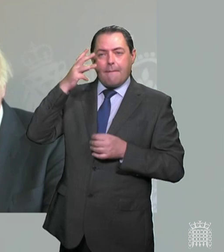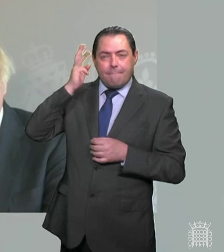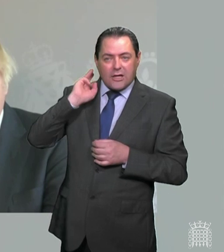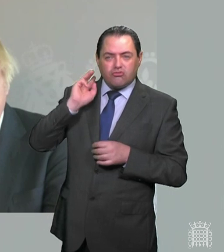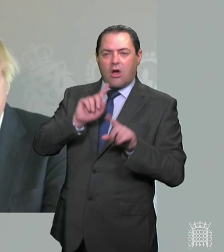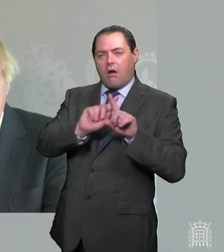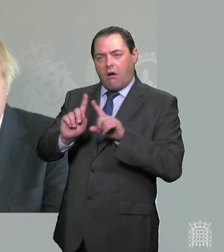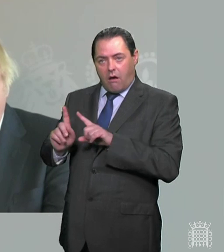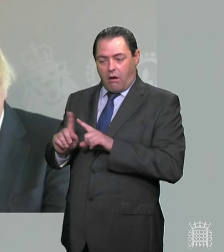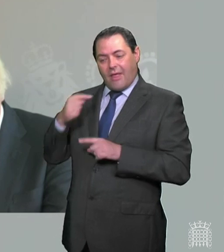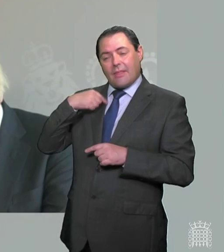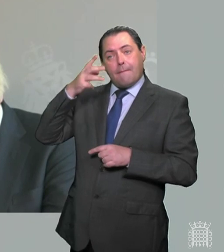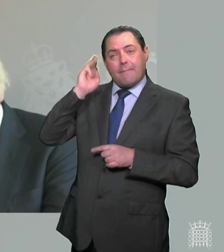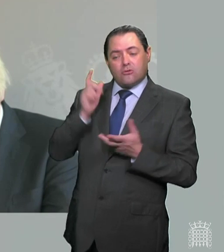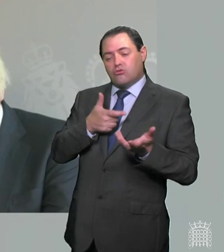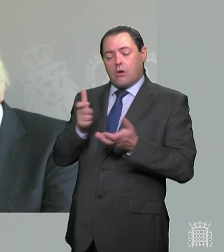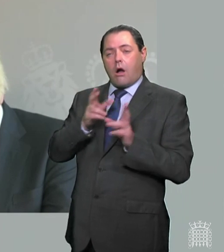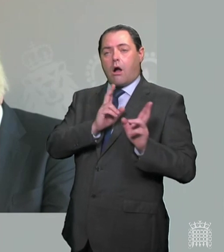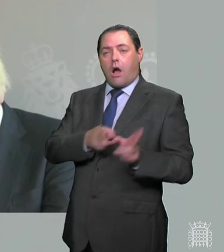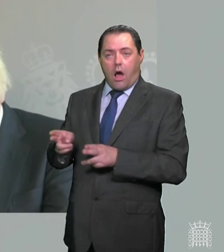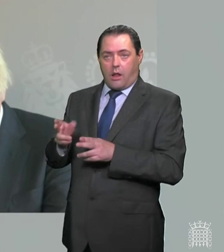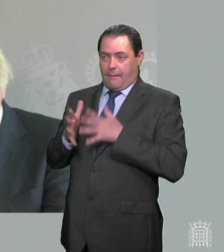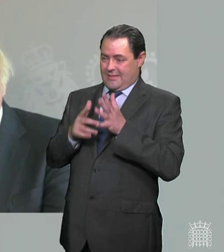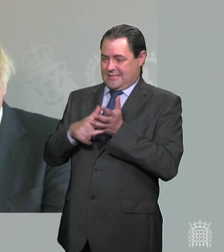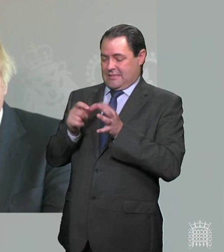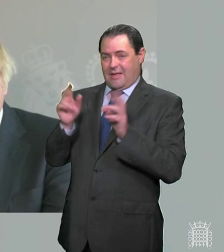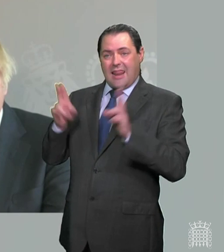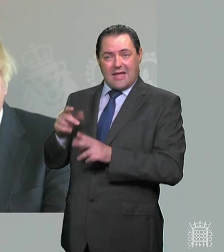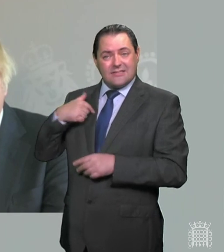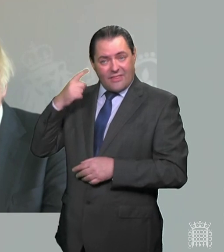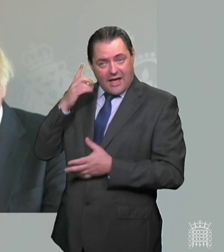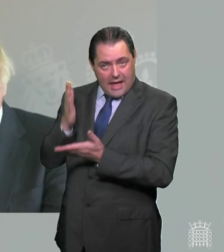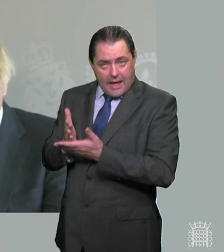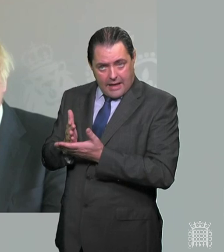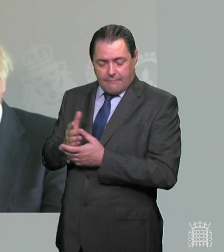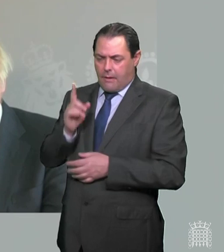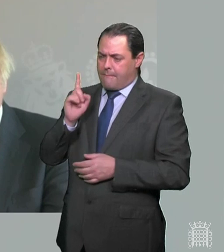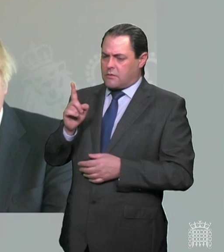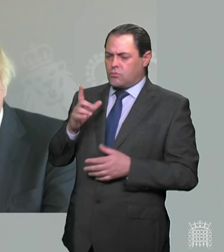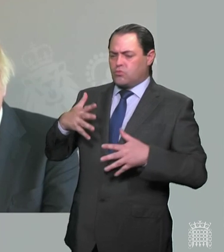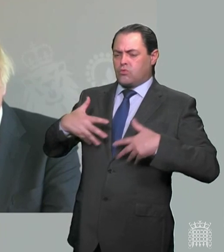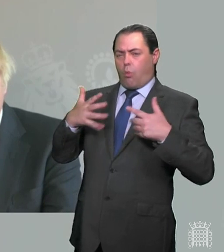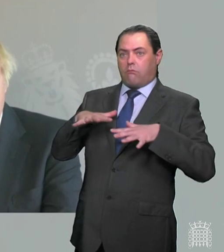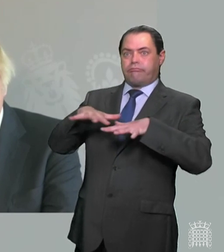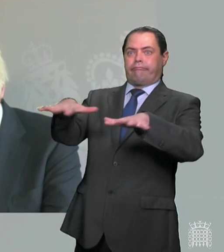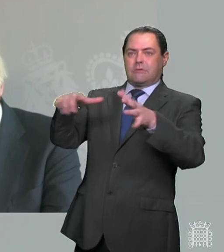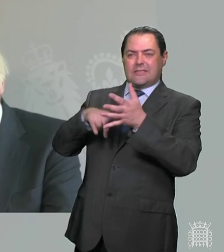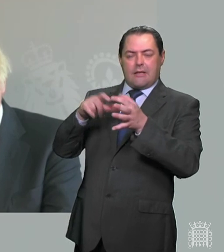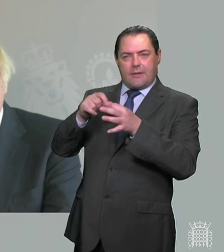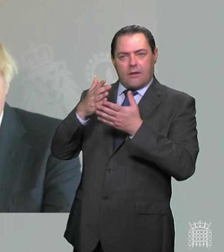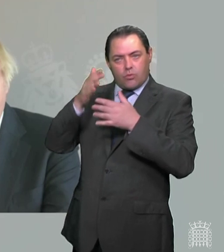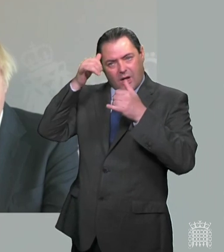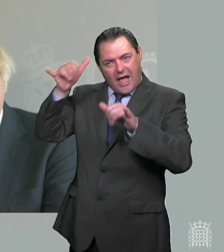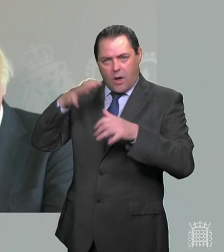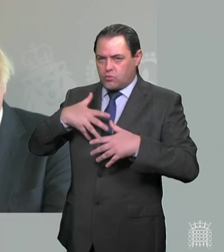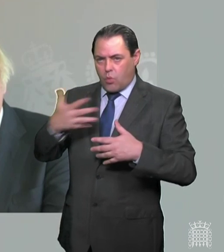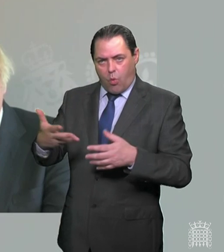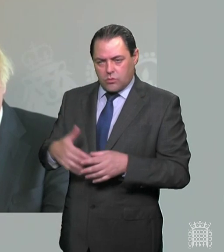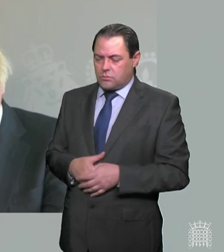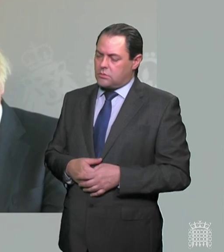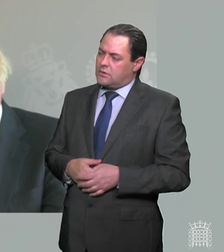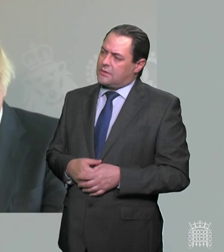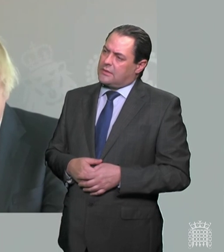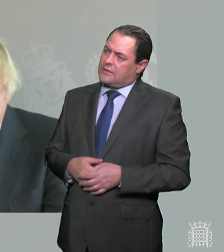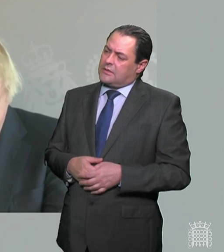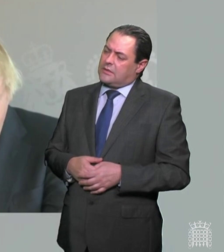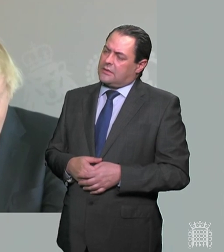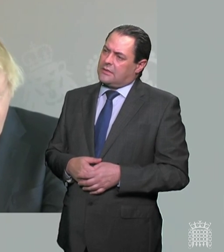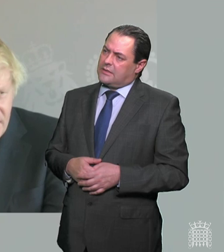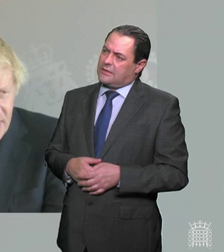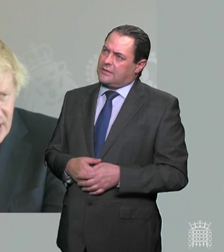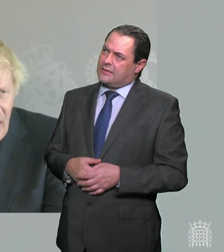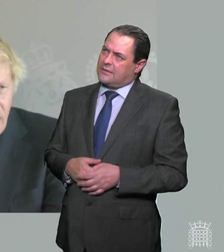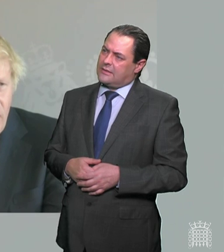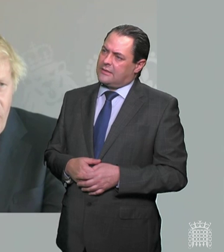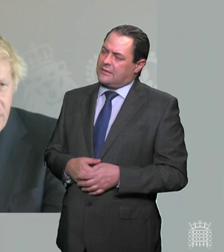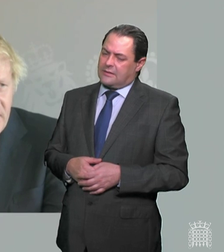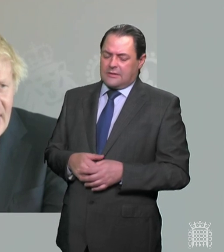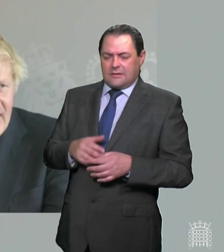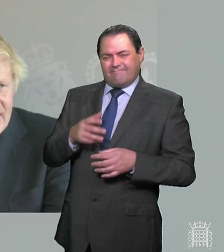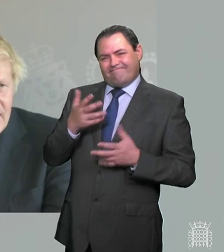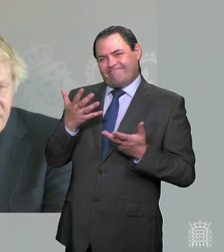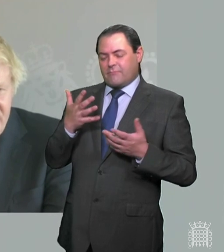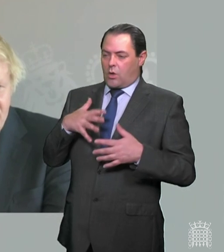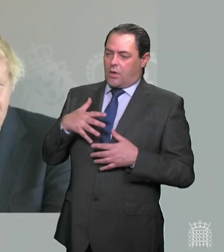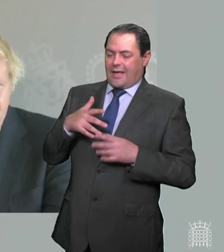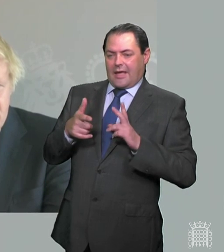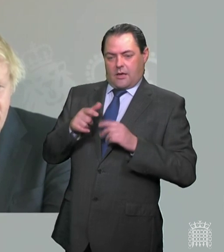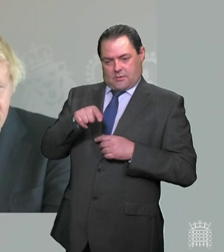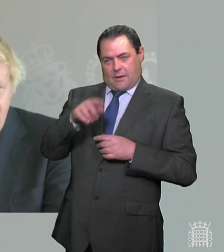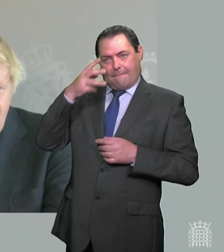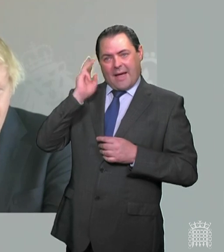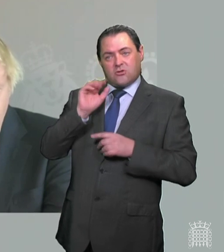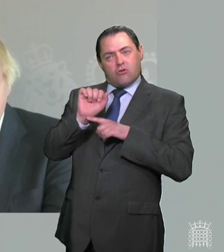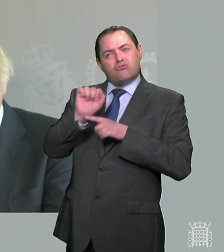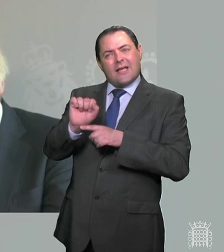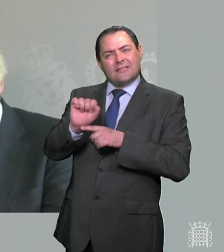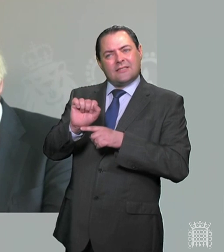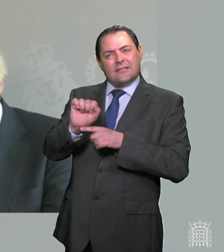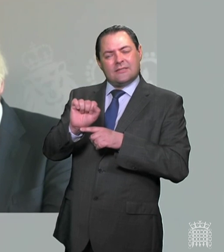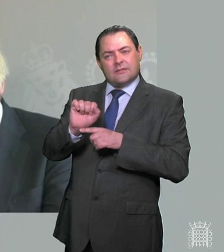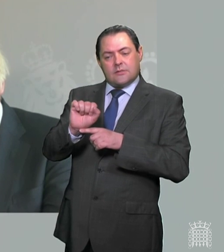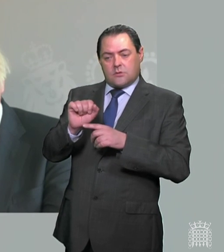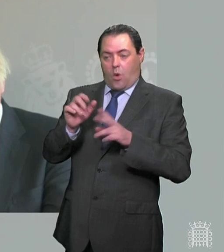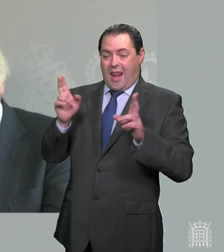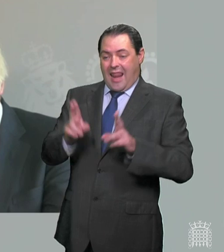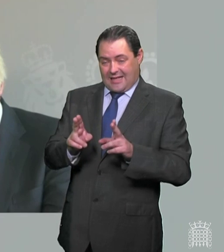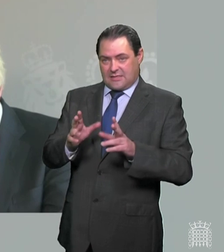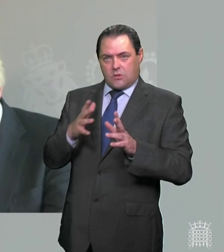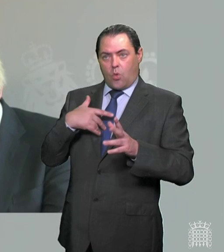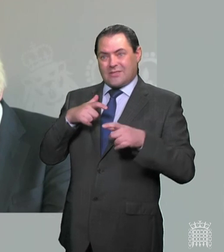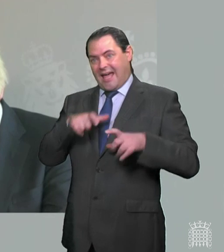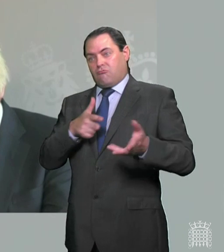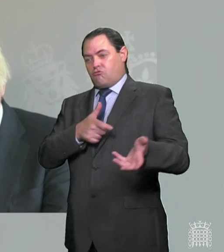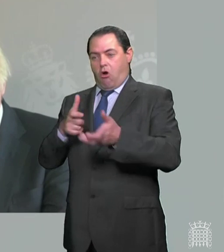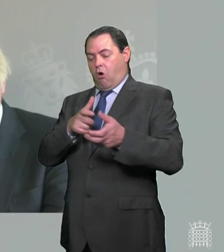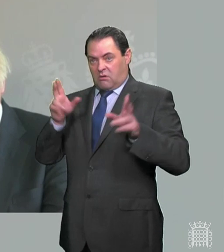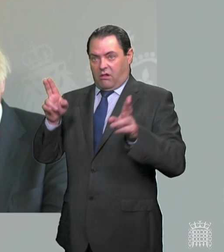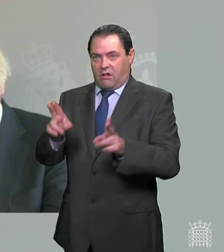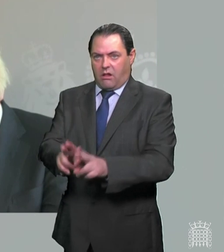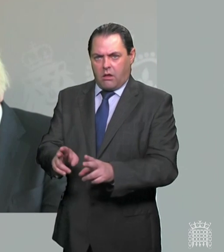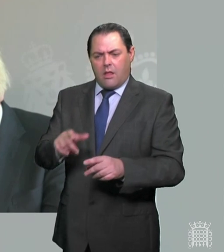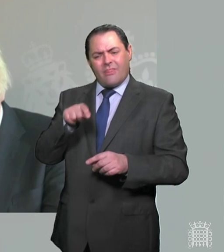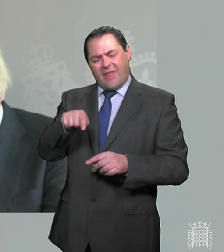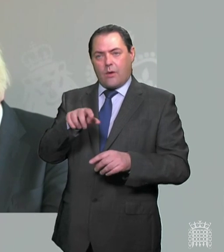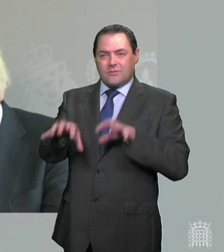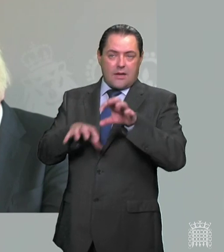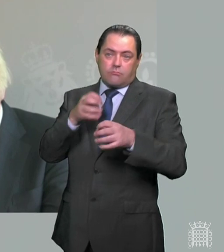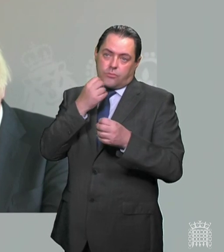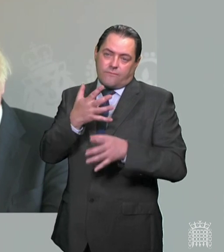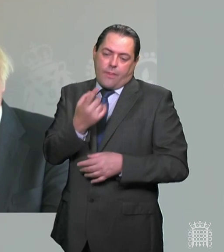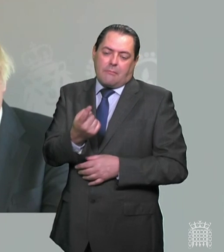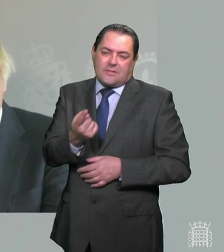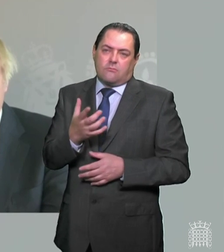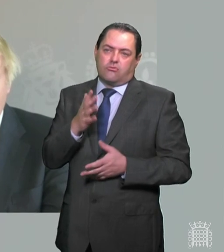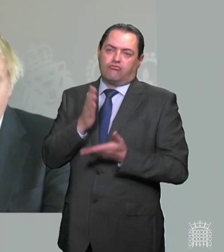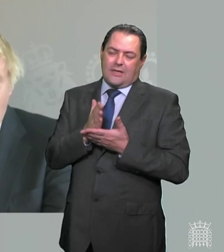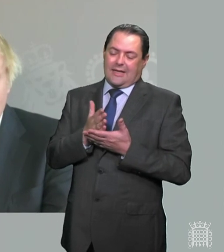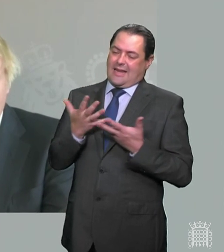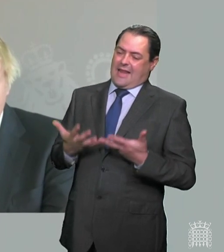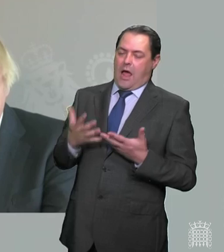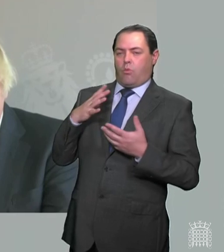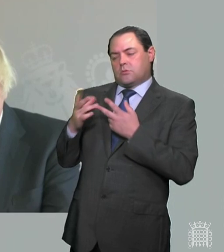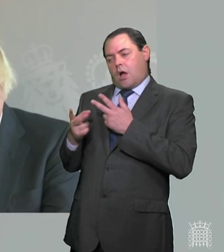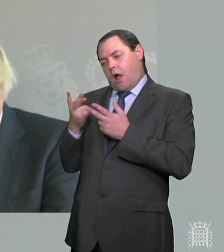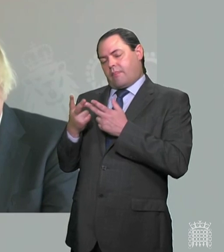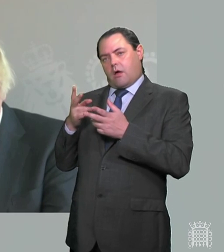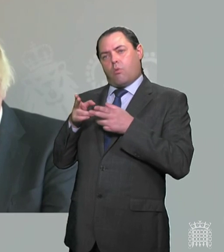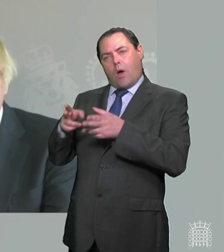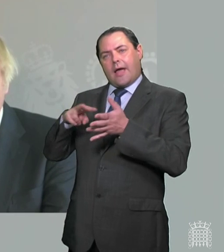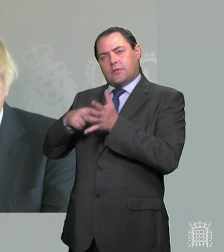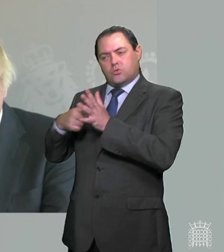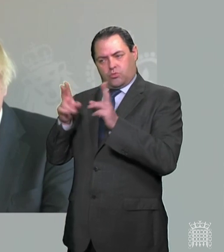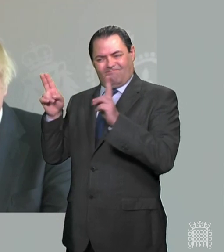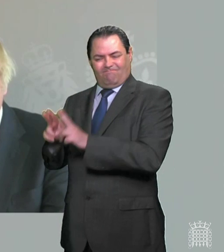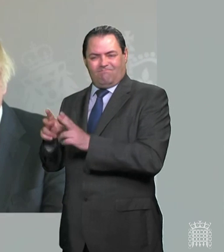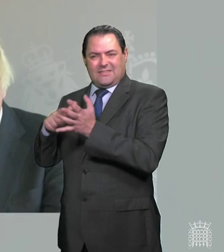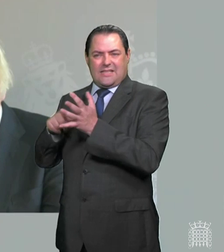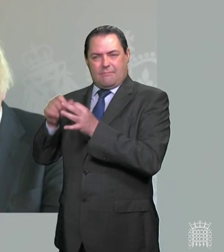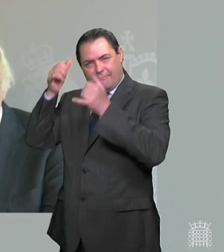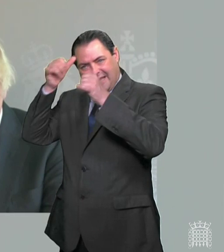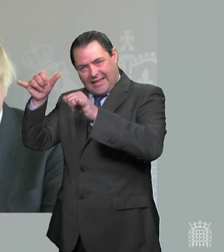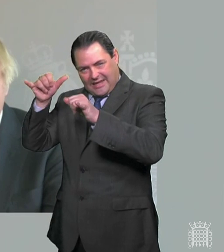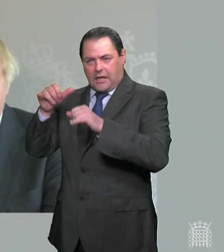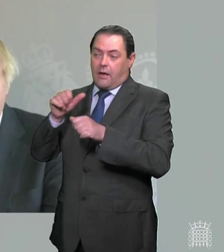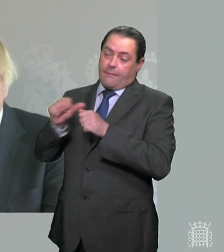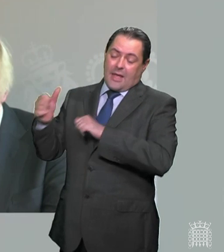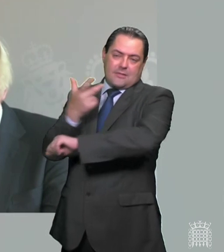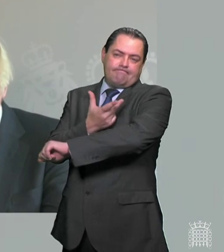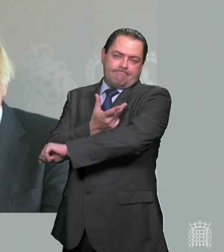We think that the badger cull has led to a reduction in the disease, but no one wants to continue, and I am sure that he does not, with the cull of a protected species—beautiful mammals— indefinitely, so it is a good thing that we are accelerating other elements of our strategy, particularly vaccination.